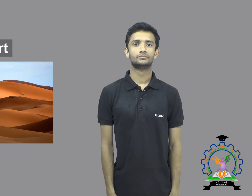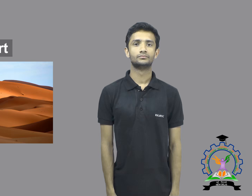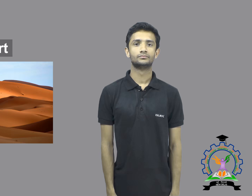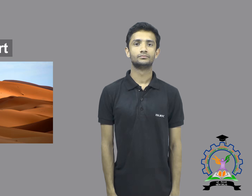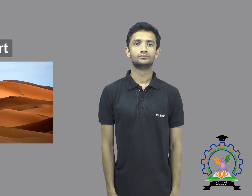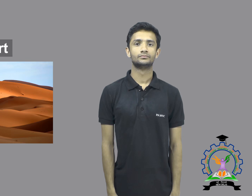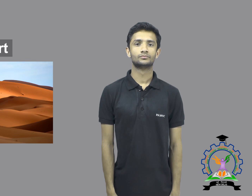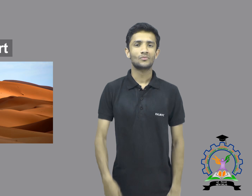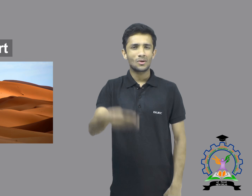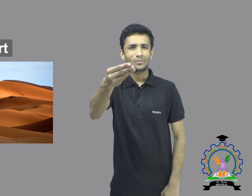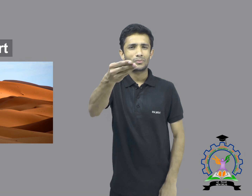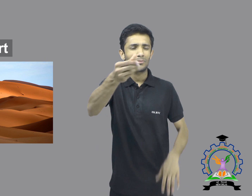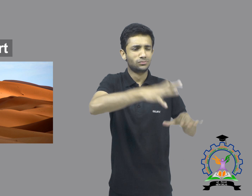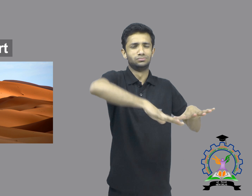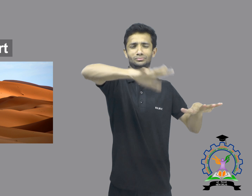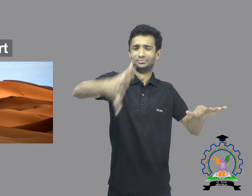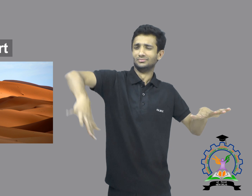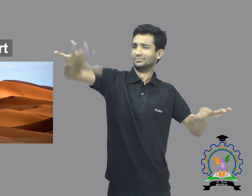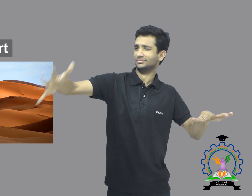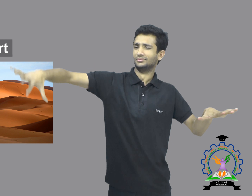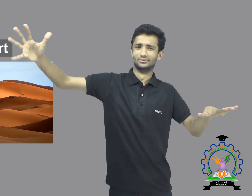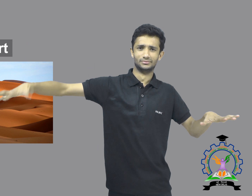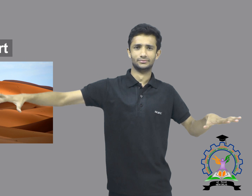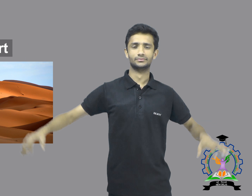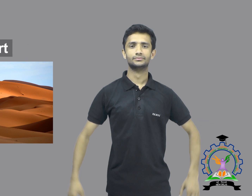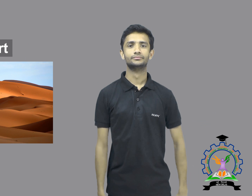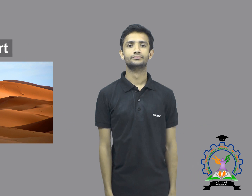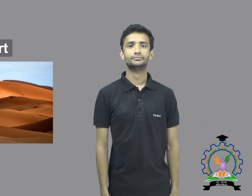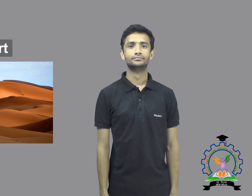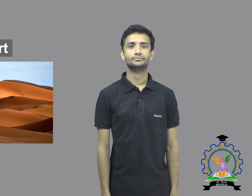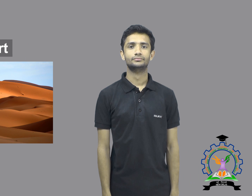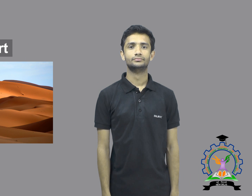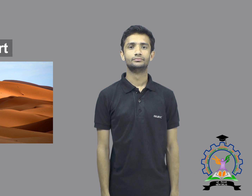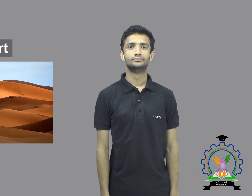Desert